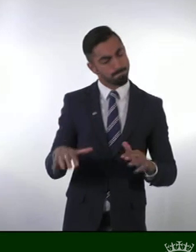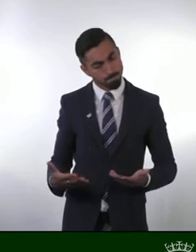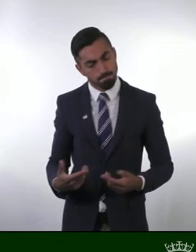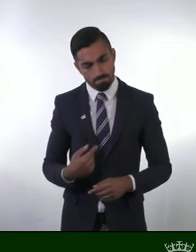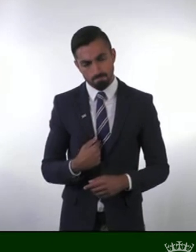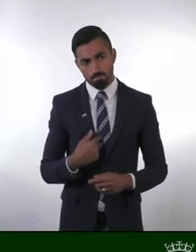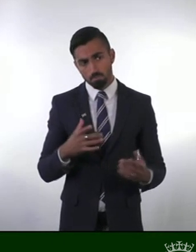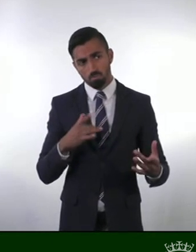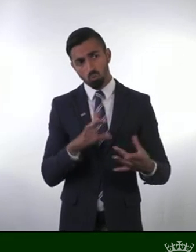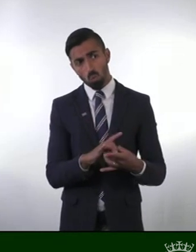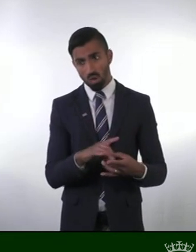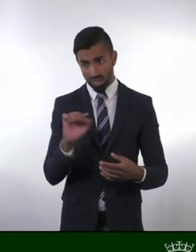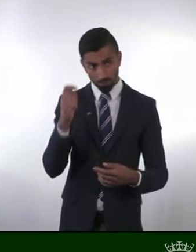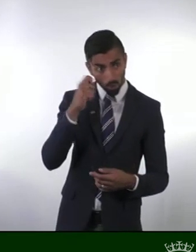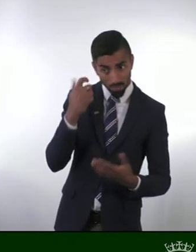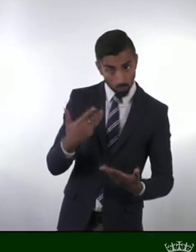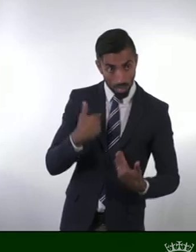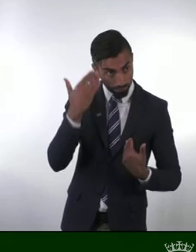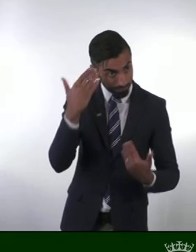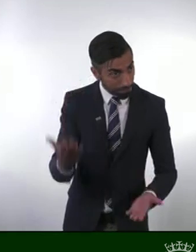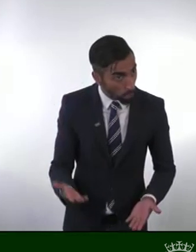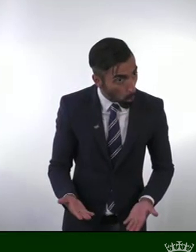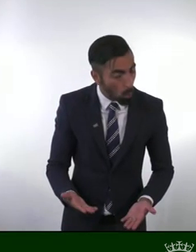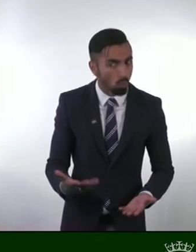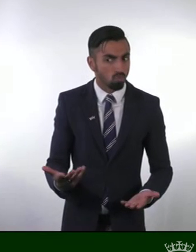I had no idea that today was such a distinguished birthday.